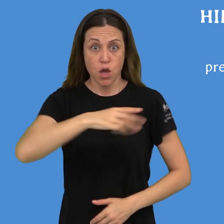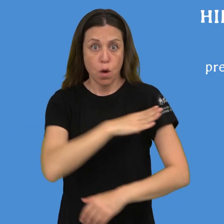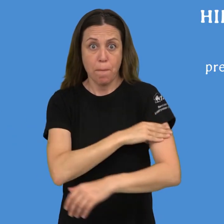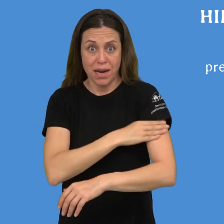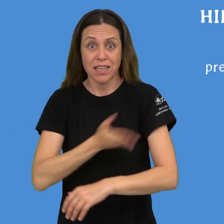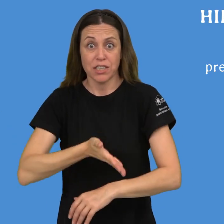tensión